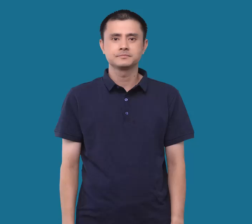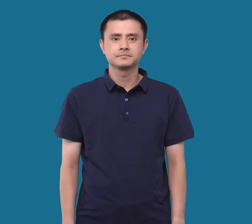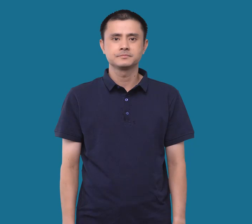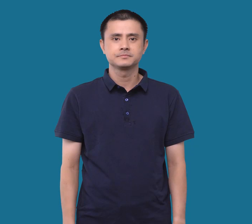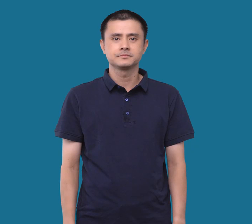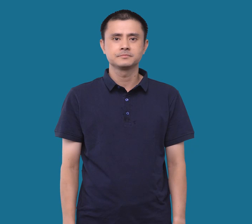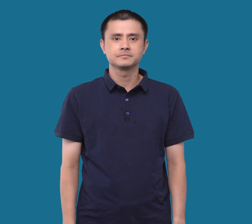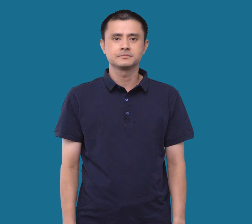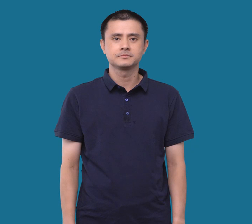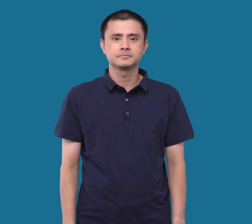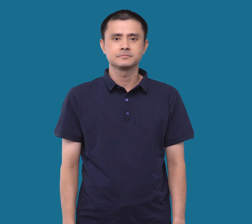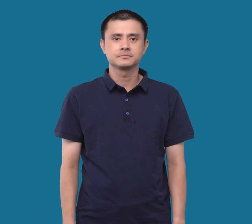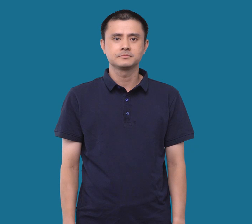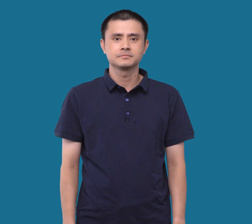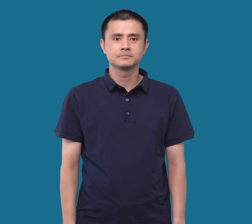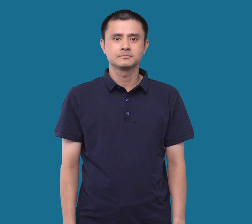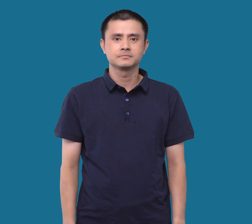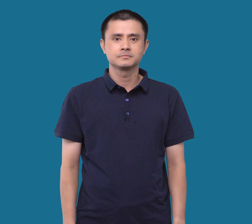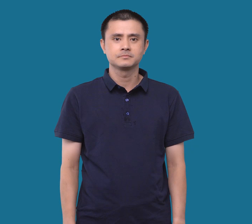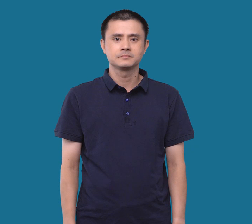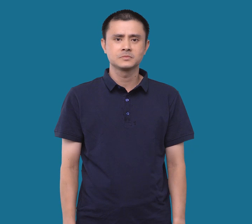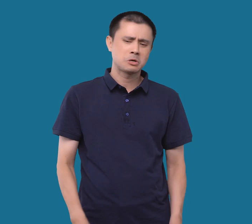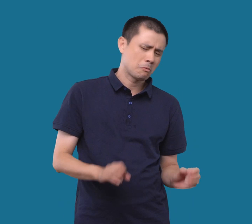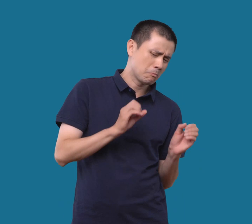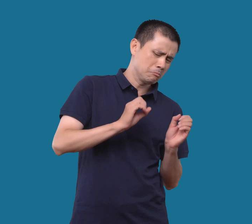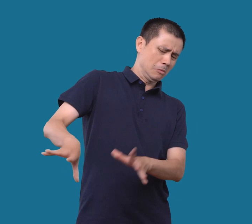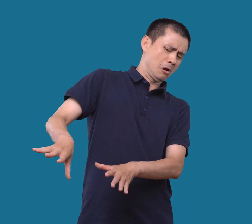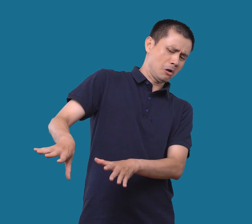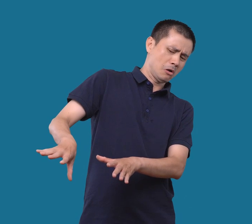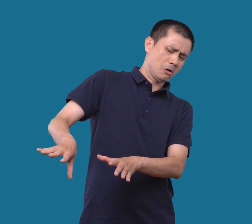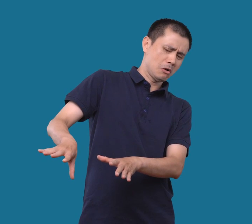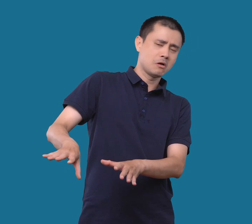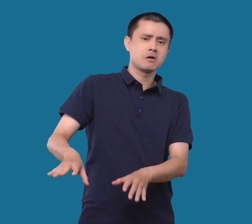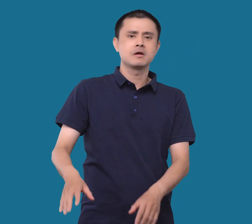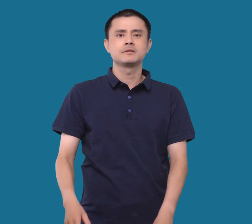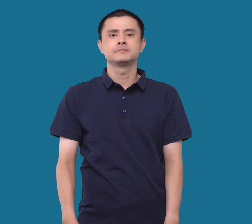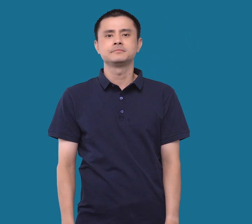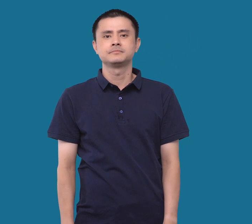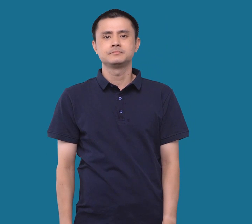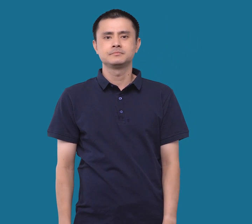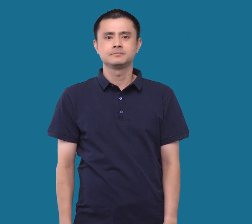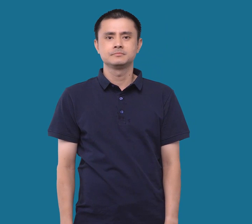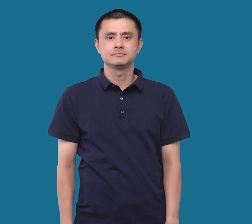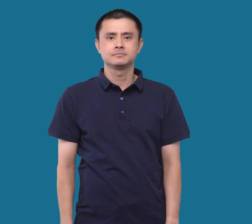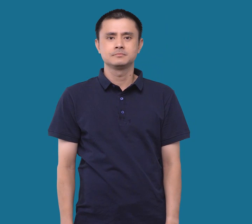bỏ rơi